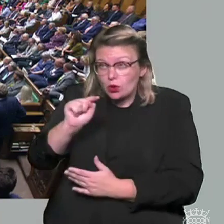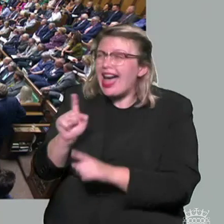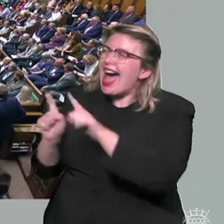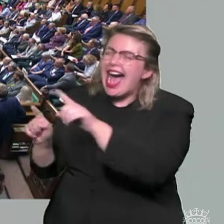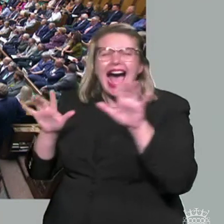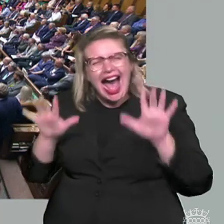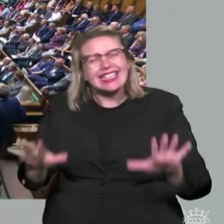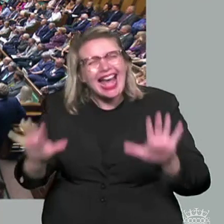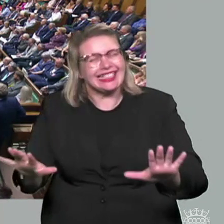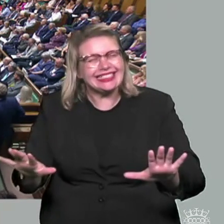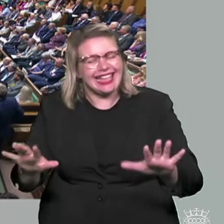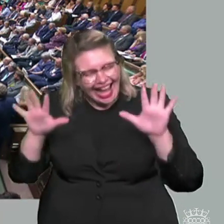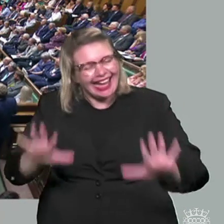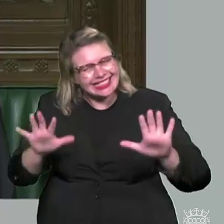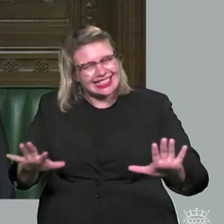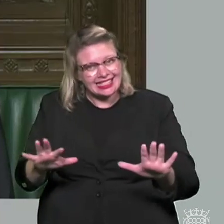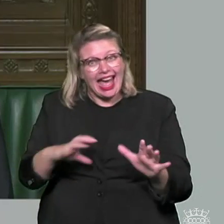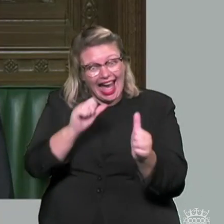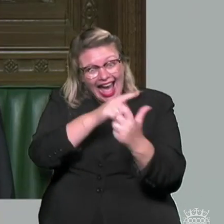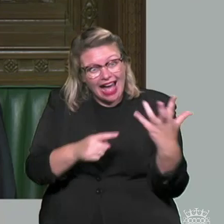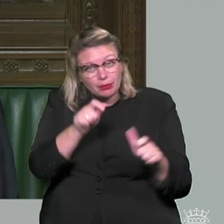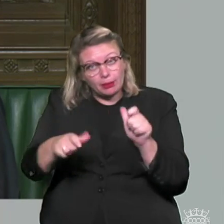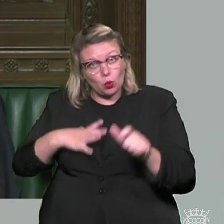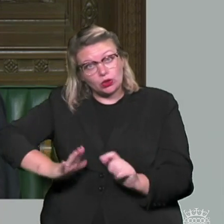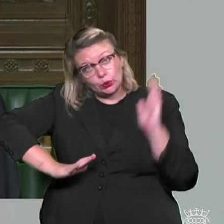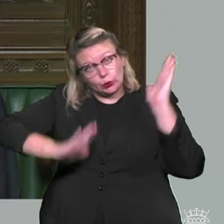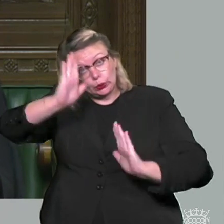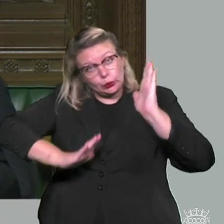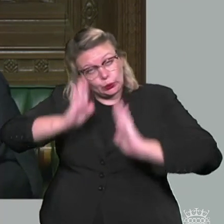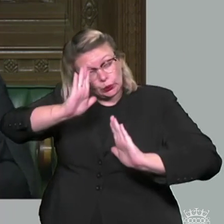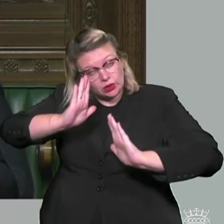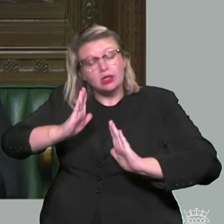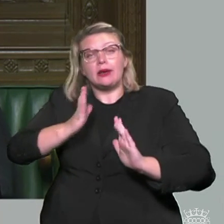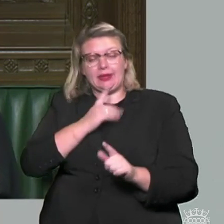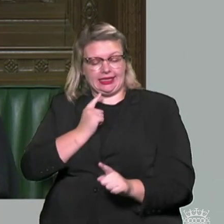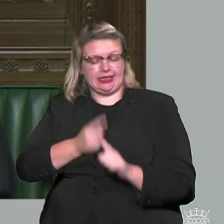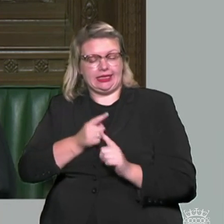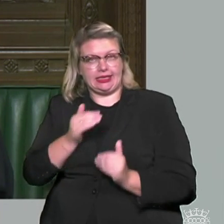Order. We want to get through PMQs, because there are quite a few Members wanting to catch my eye.